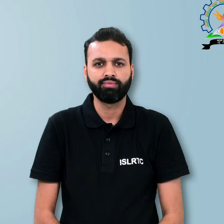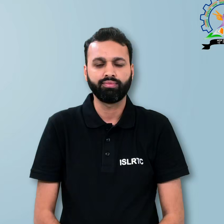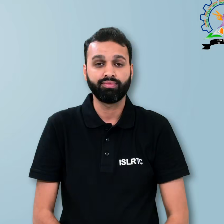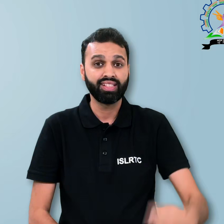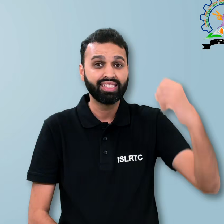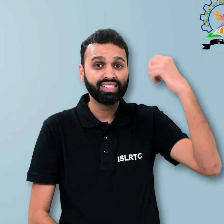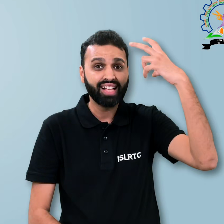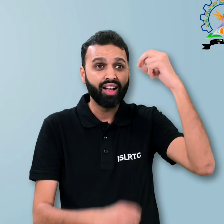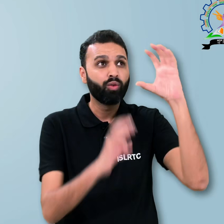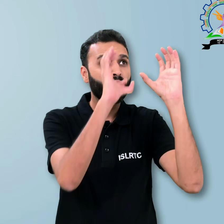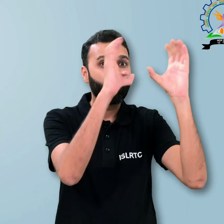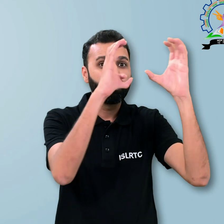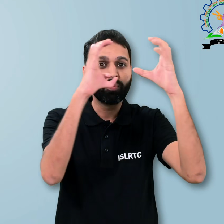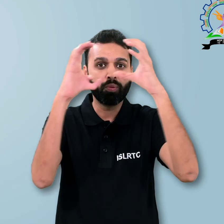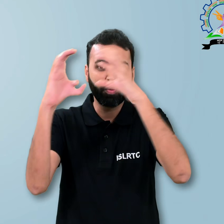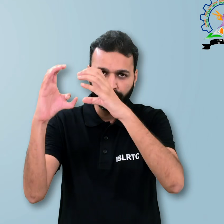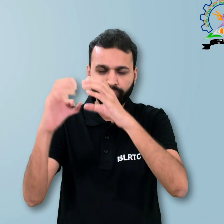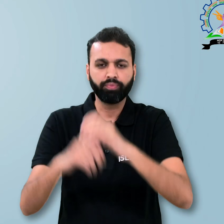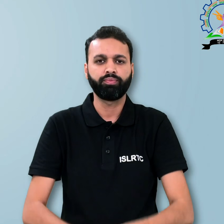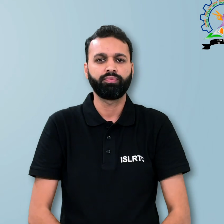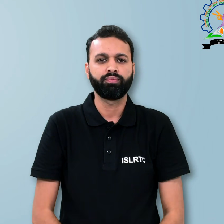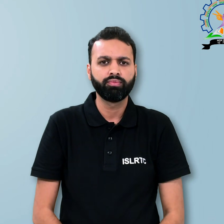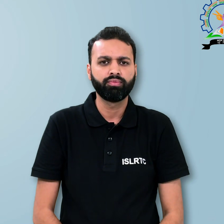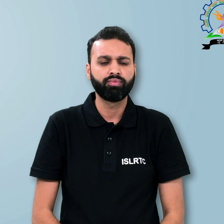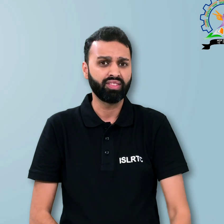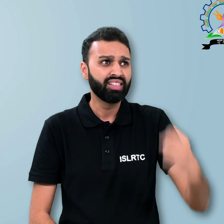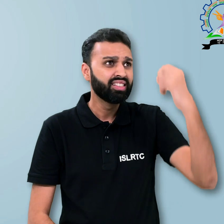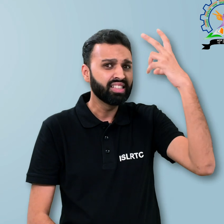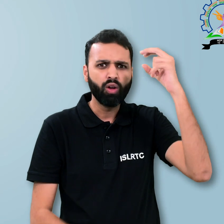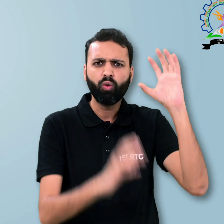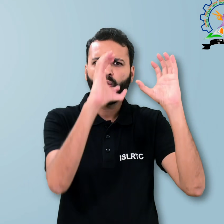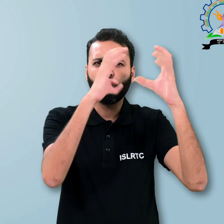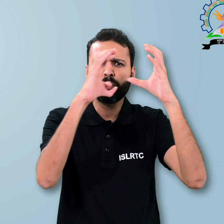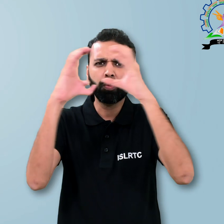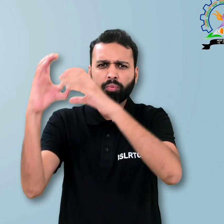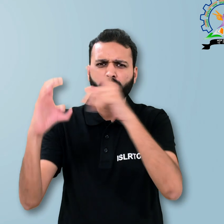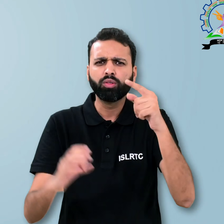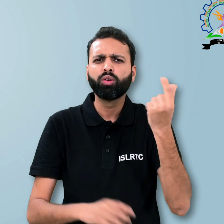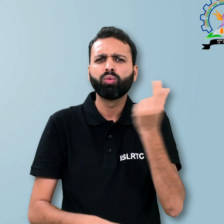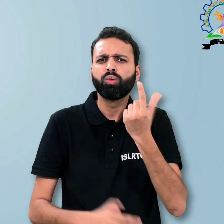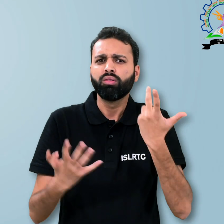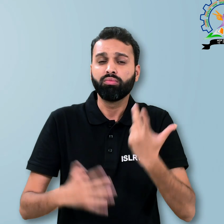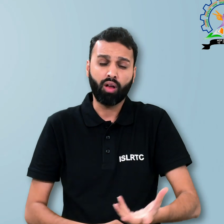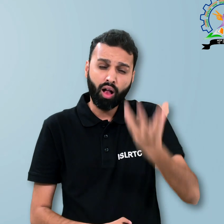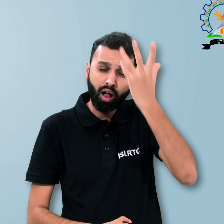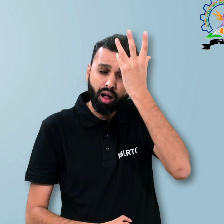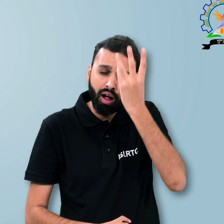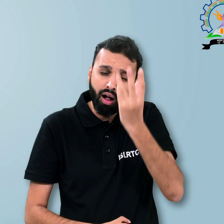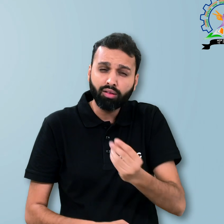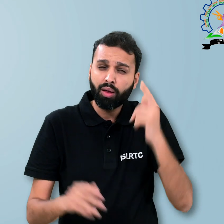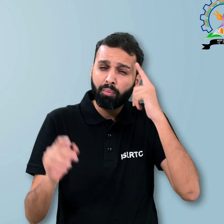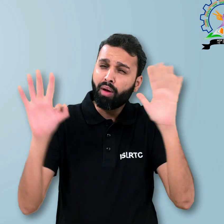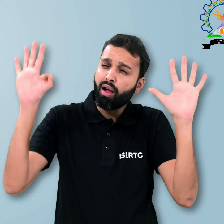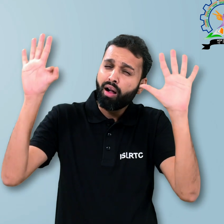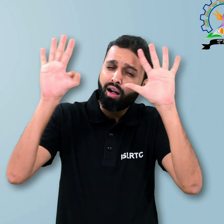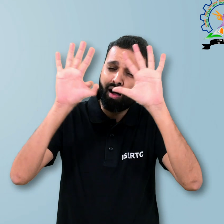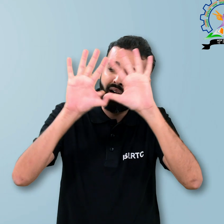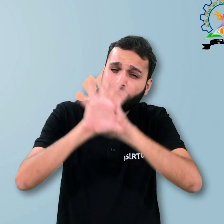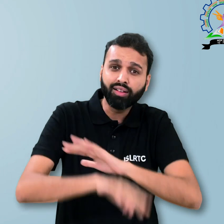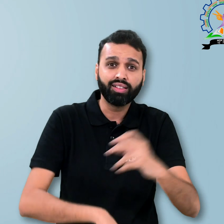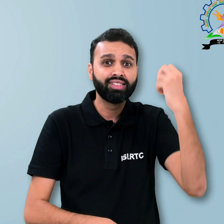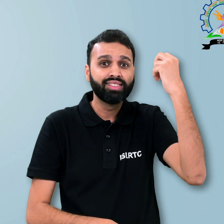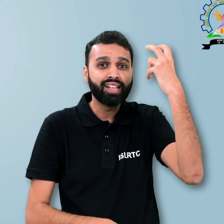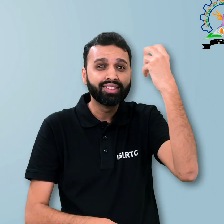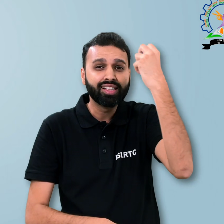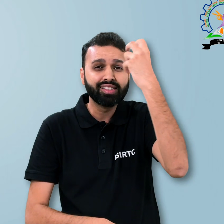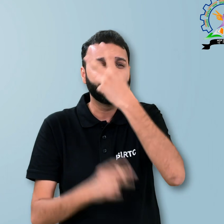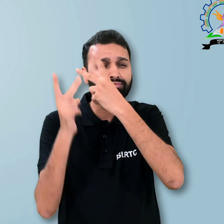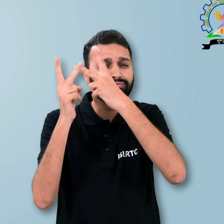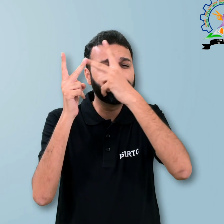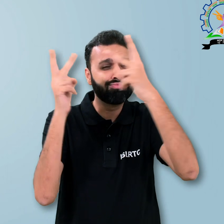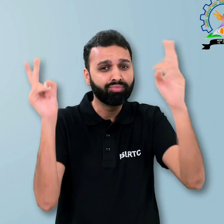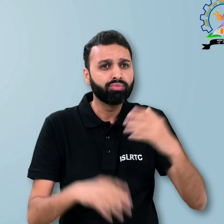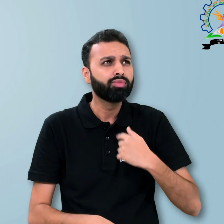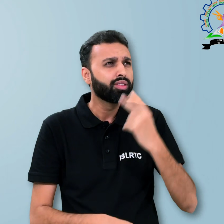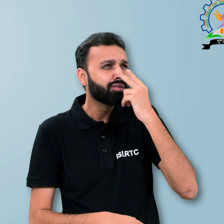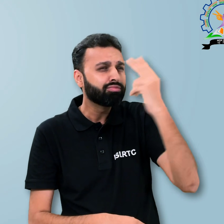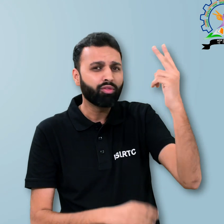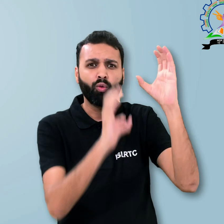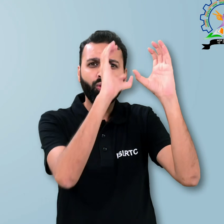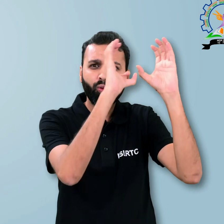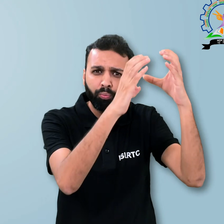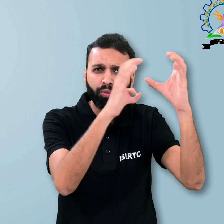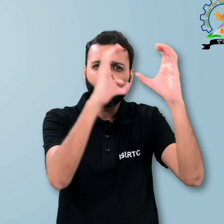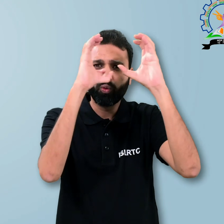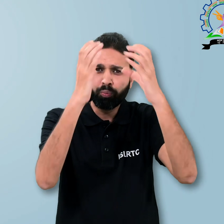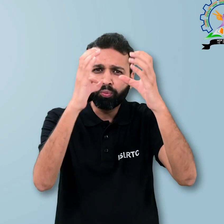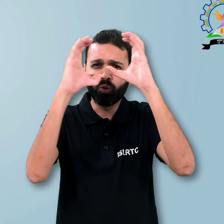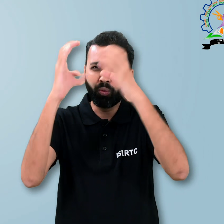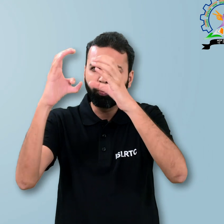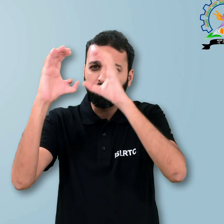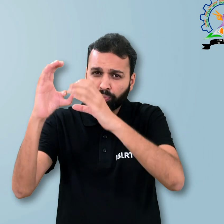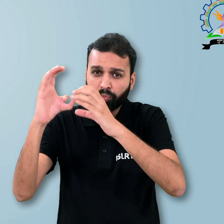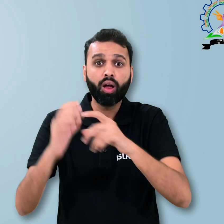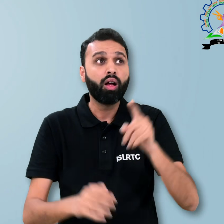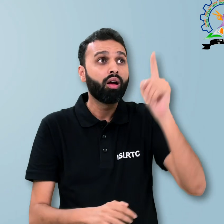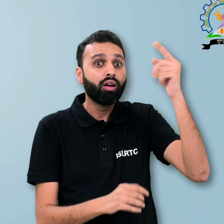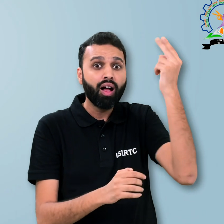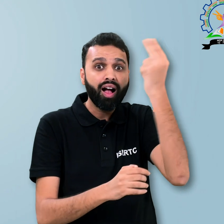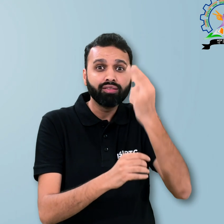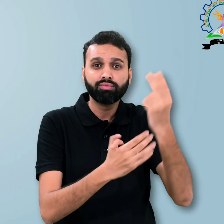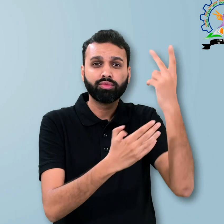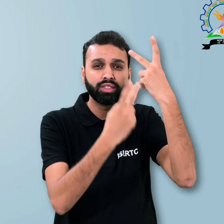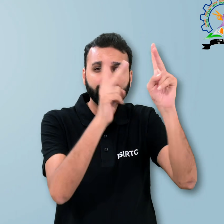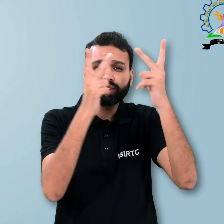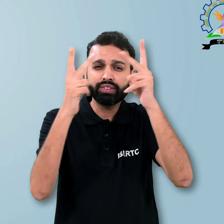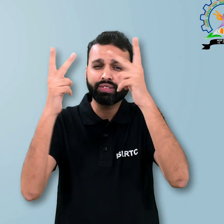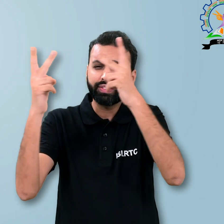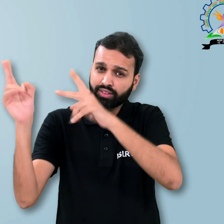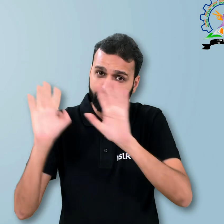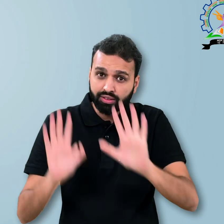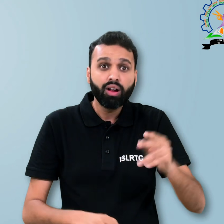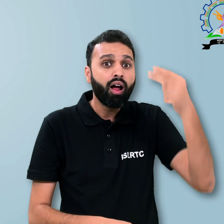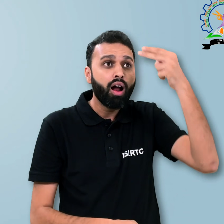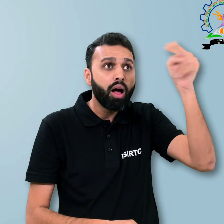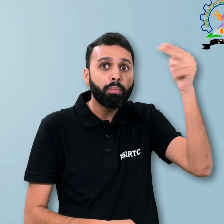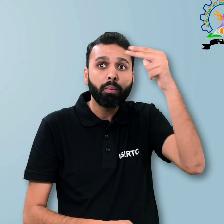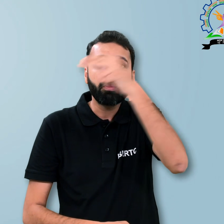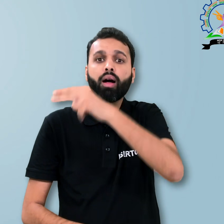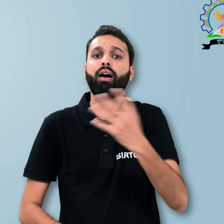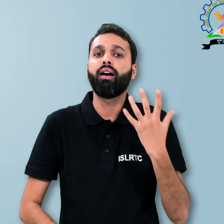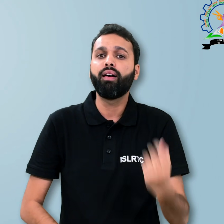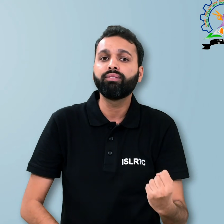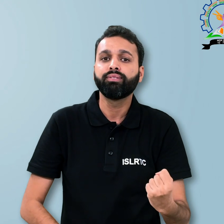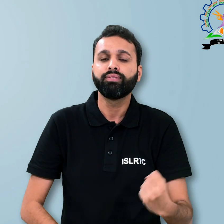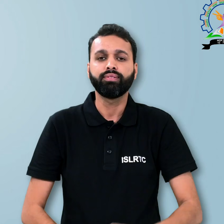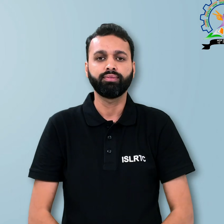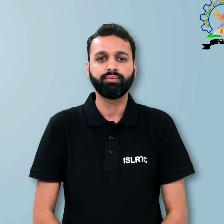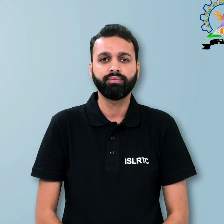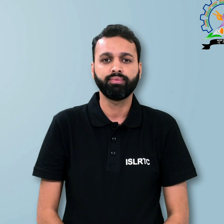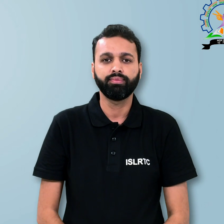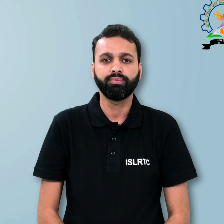Constellation Groups of stars are called constellations. They are visible at night. Each constellation forms a unique pattern and is identified with specific names.